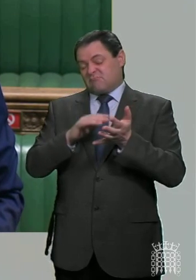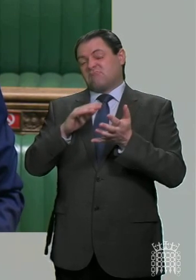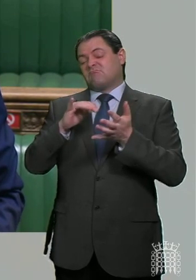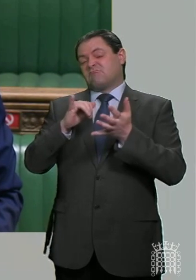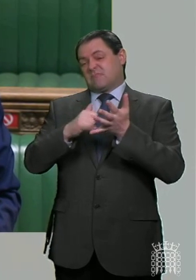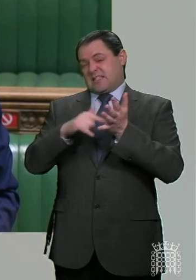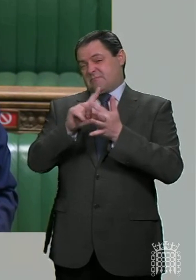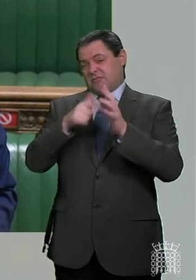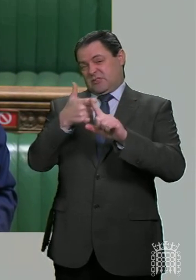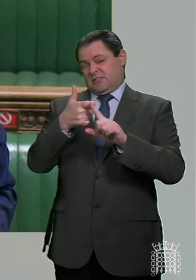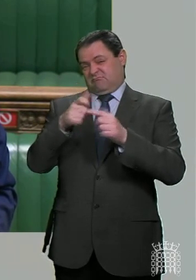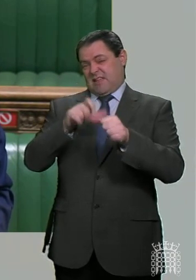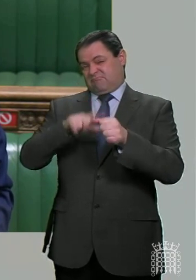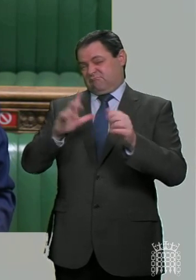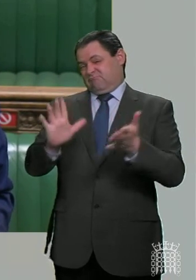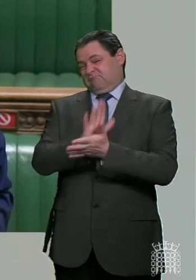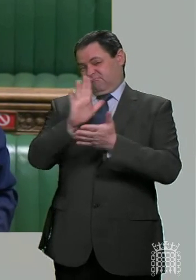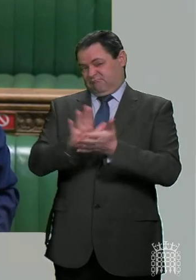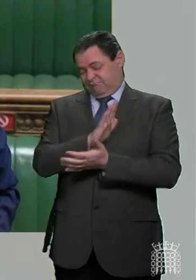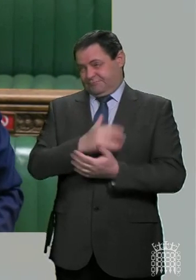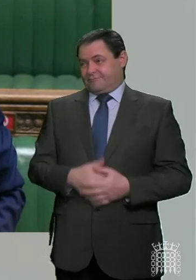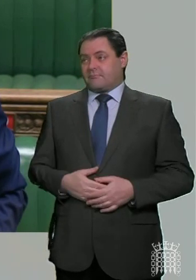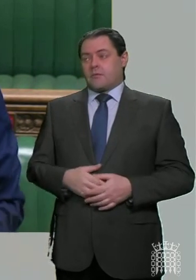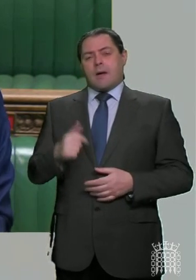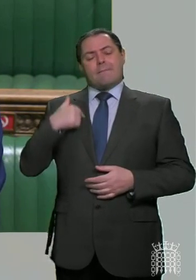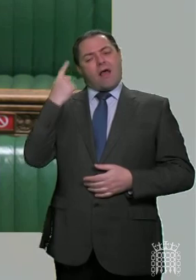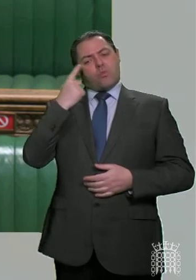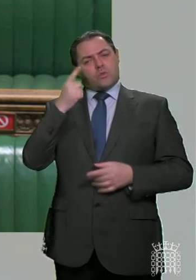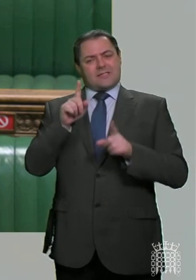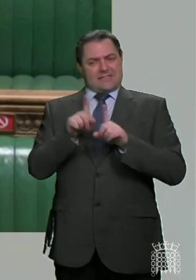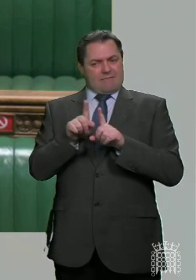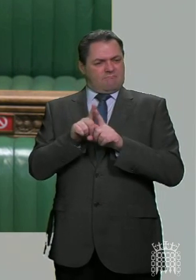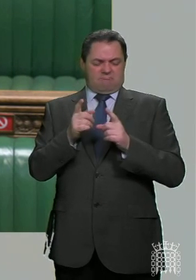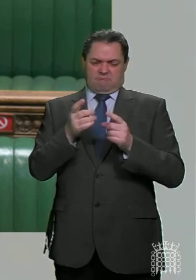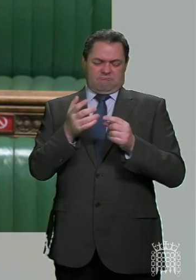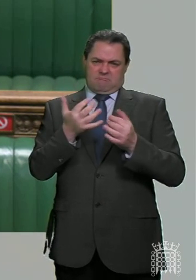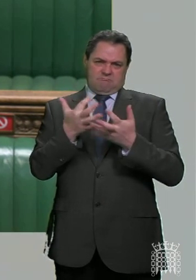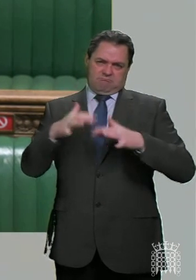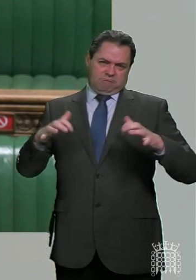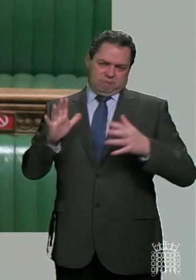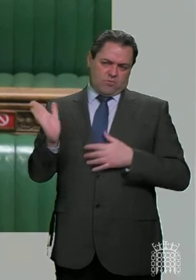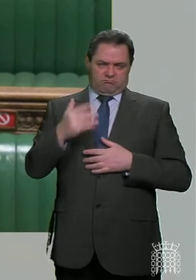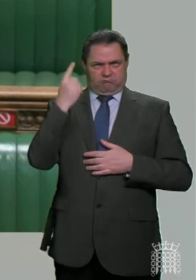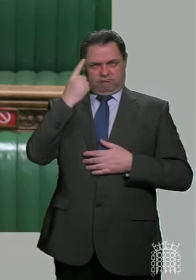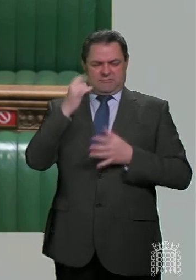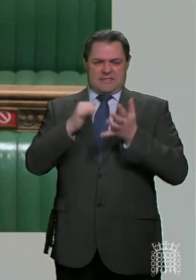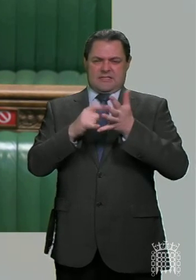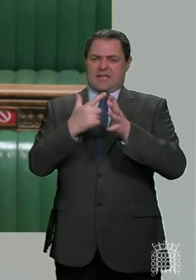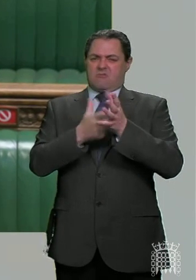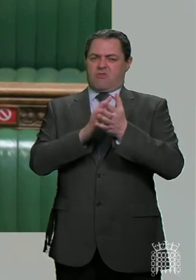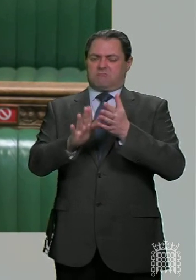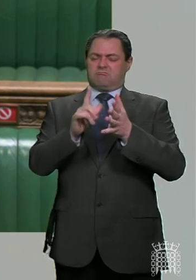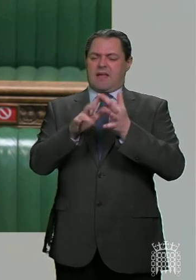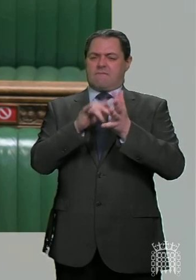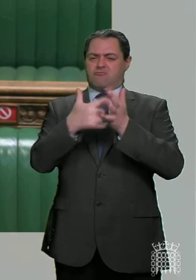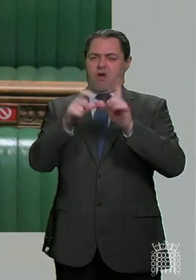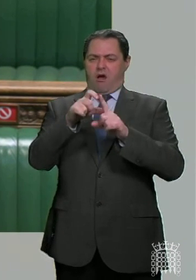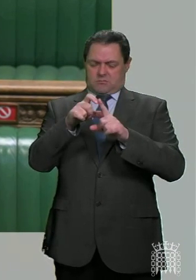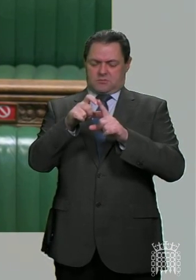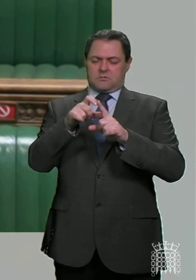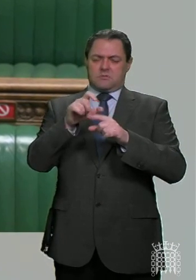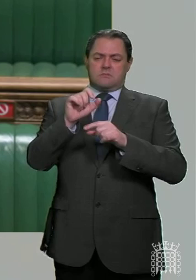My thoughts, and I am sure those across the whole House, are with the family and friends of Sarah Everard, who will be suffering unspeakable grief.